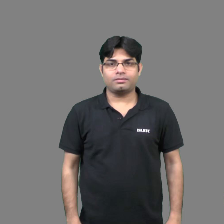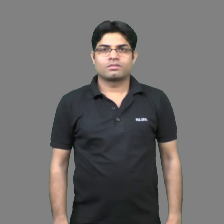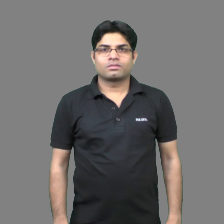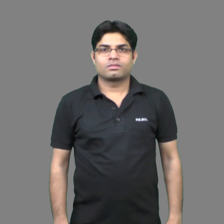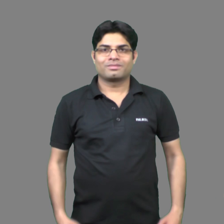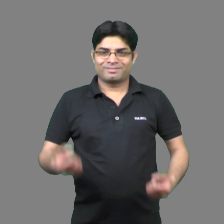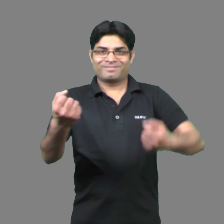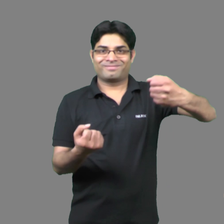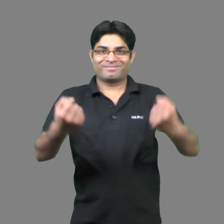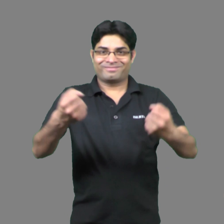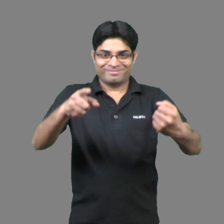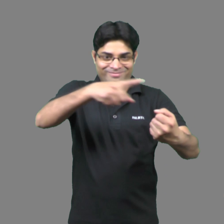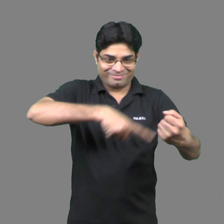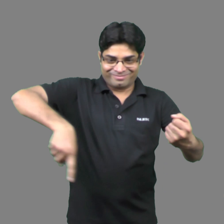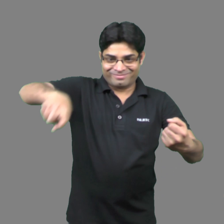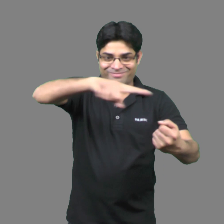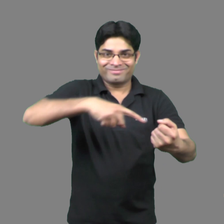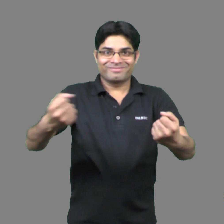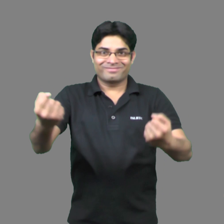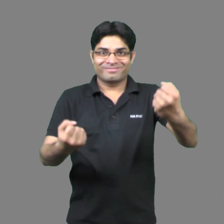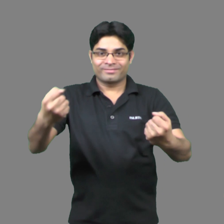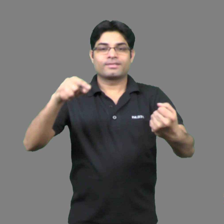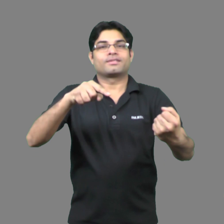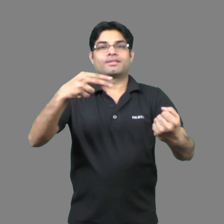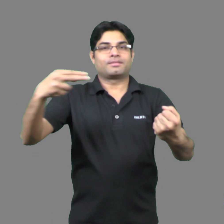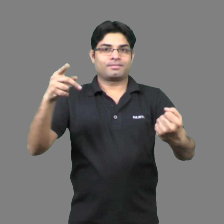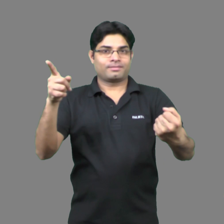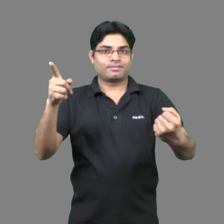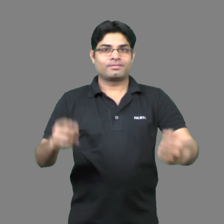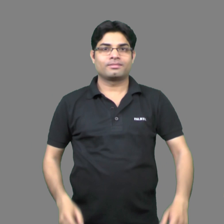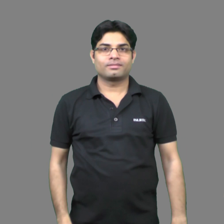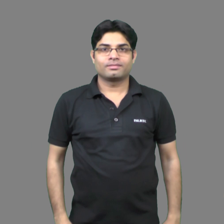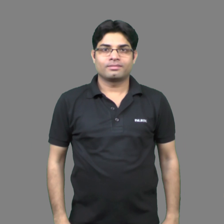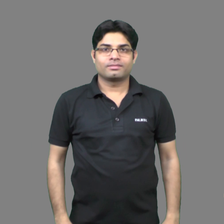Steering Wheel